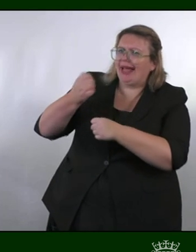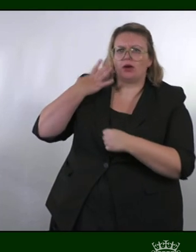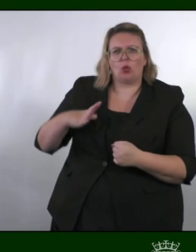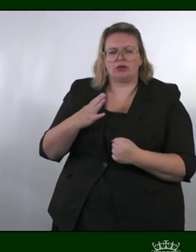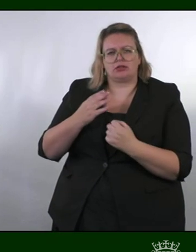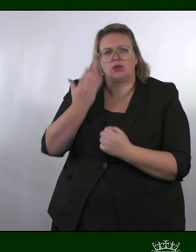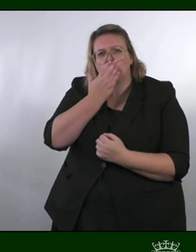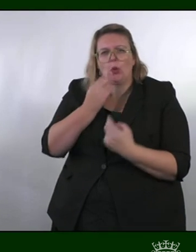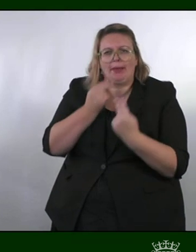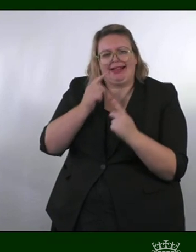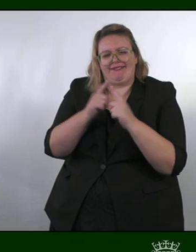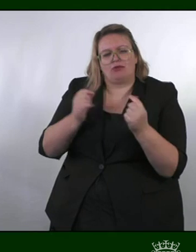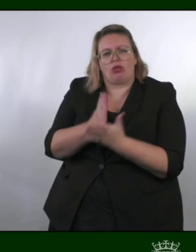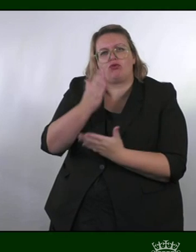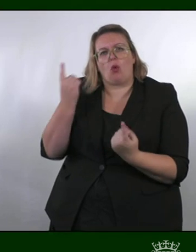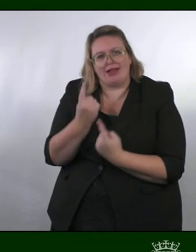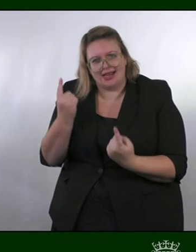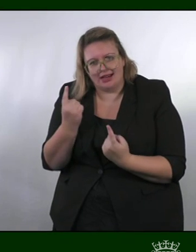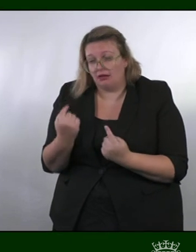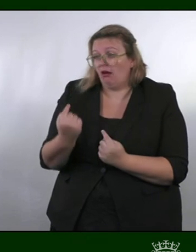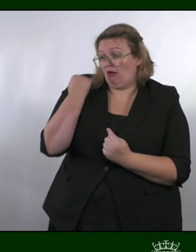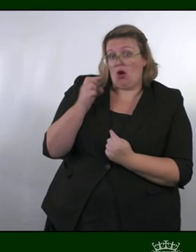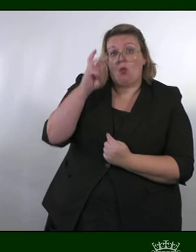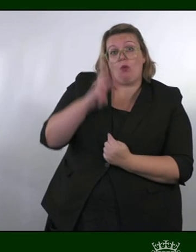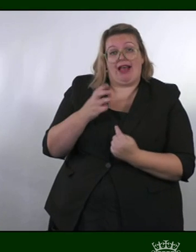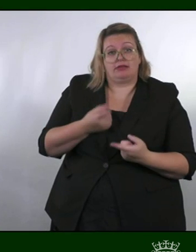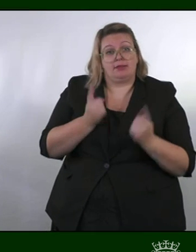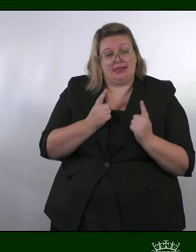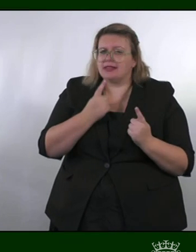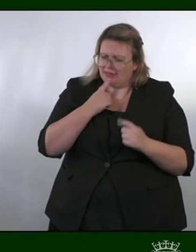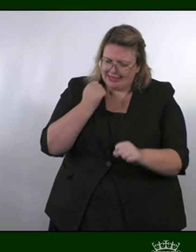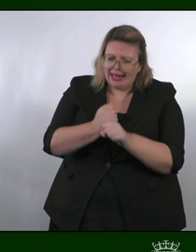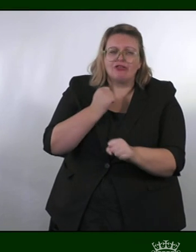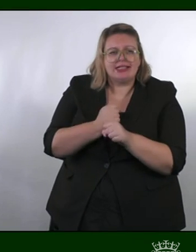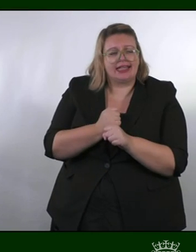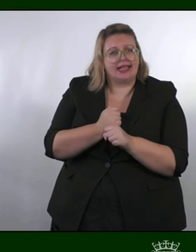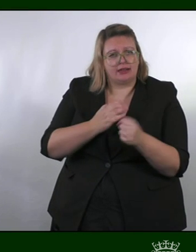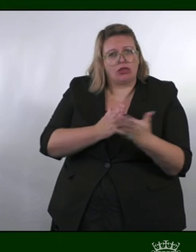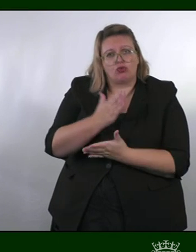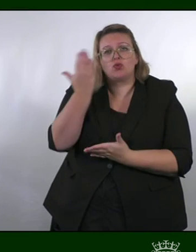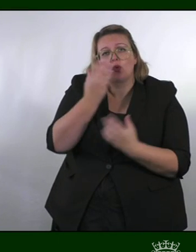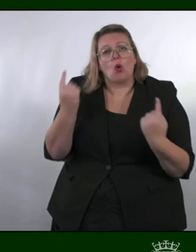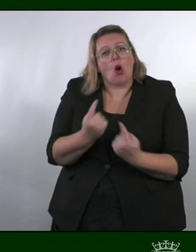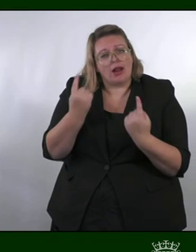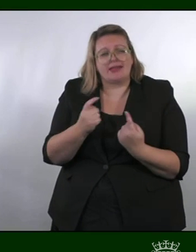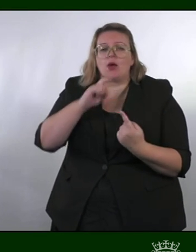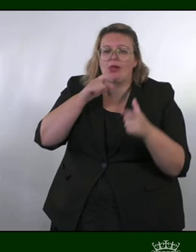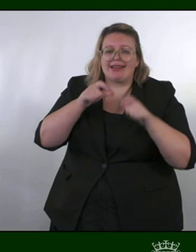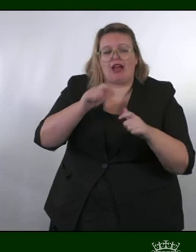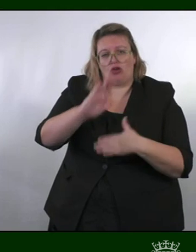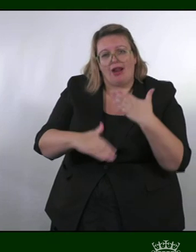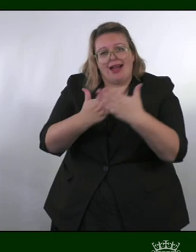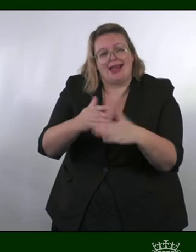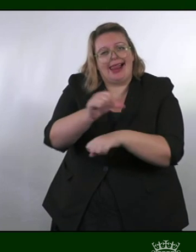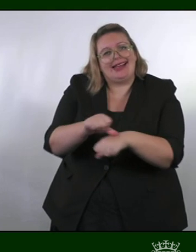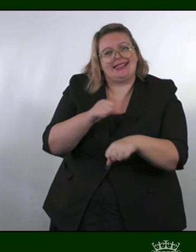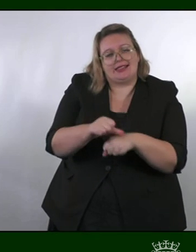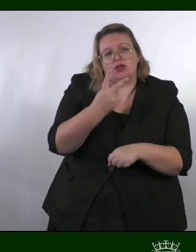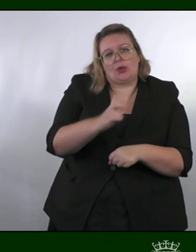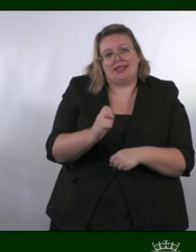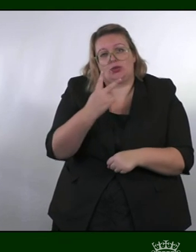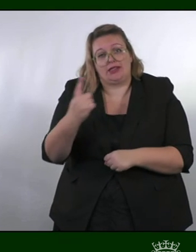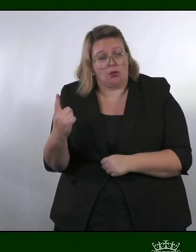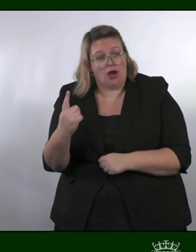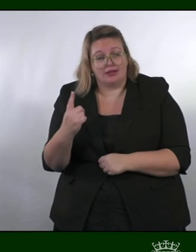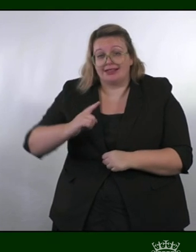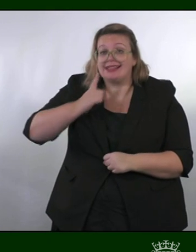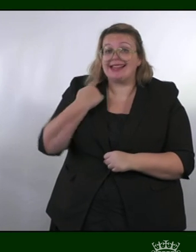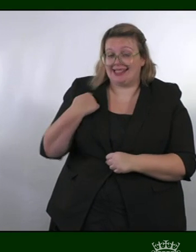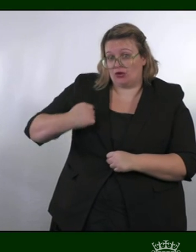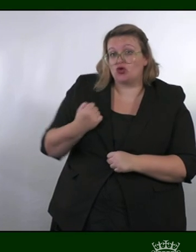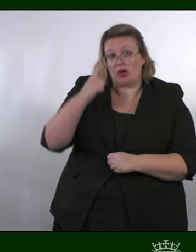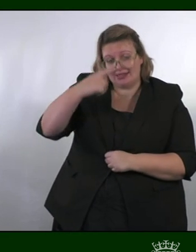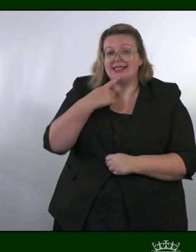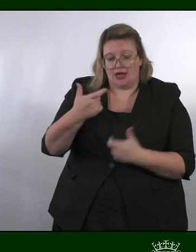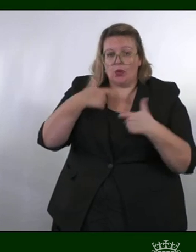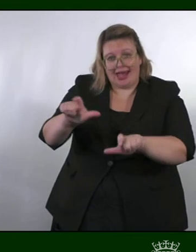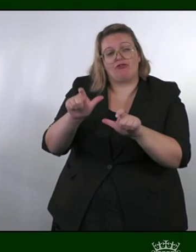Last week, the Liberal Democrat Education Minister for Wales, Kirsty Williams, guaranteed that free school meal provision during school holidays would continue until at least Easter 2021, and yesterday the Scottish Government committed to do the same.